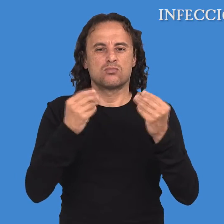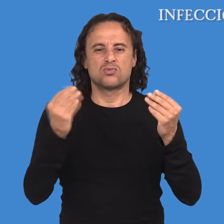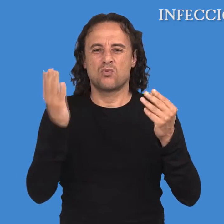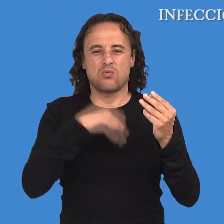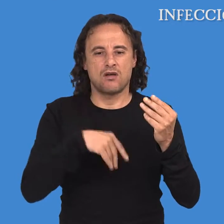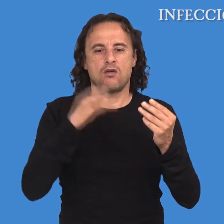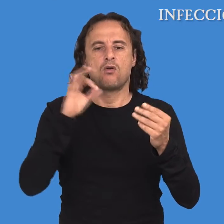haber no